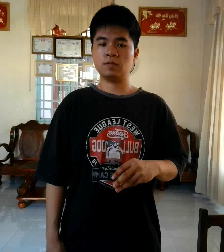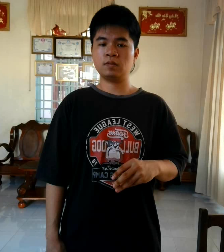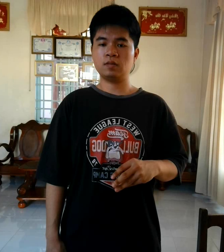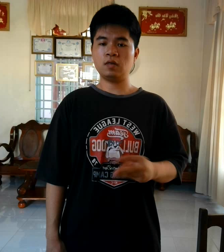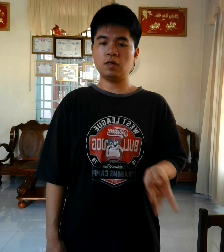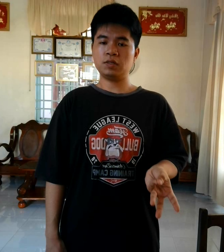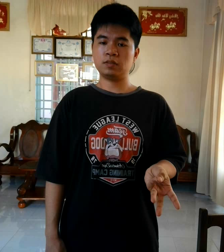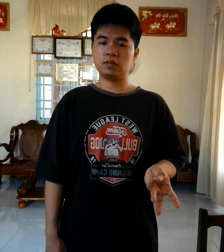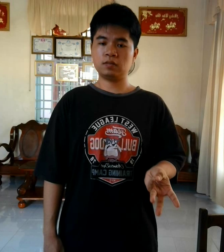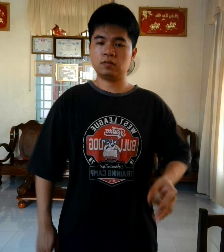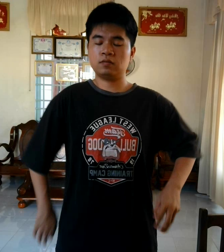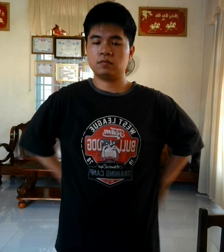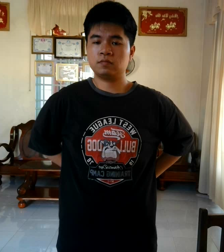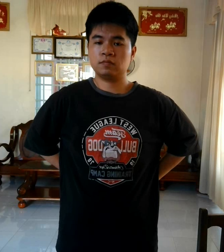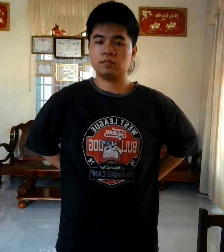it